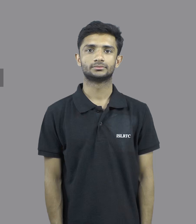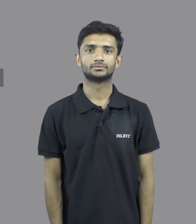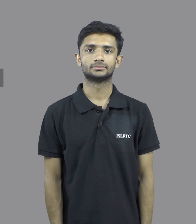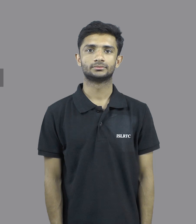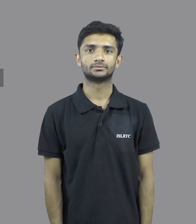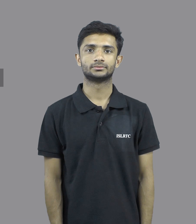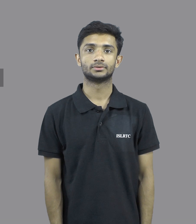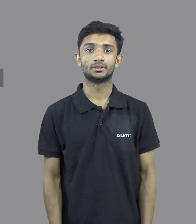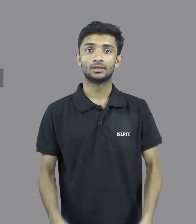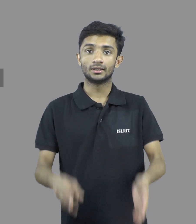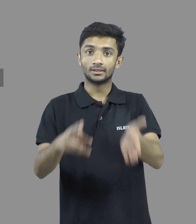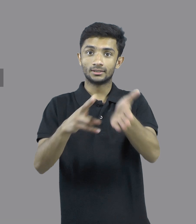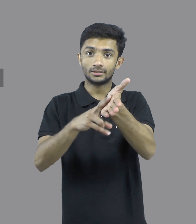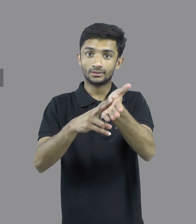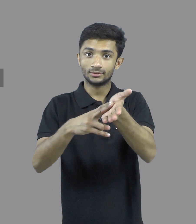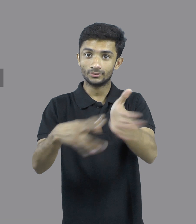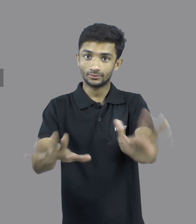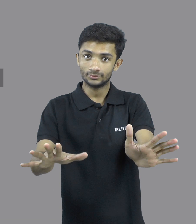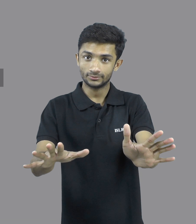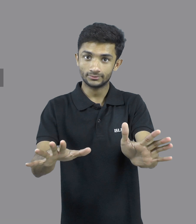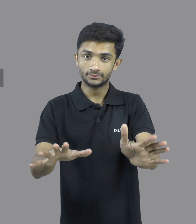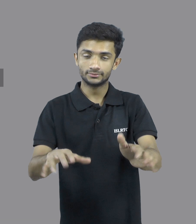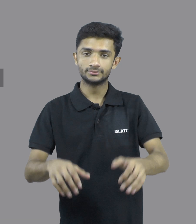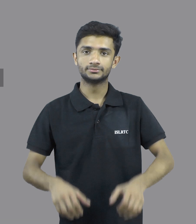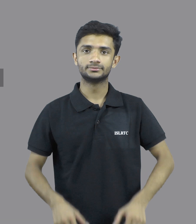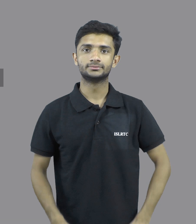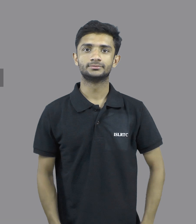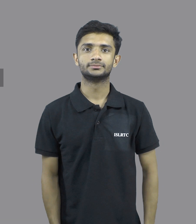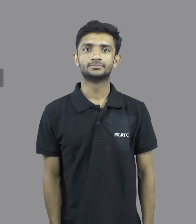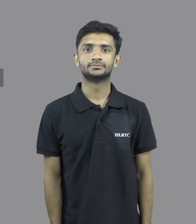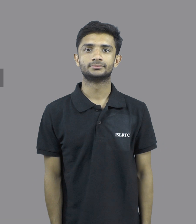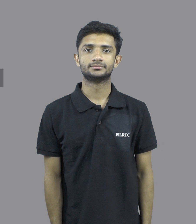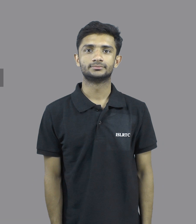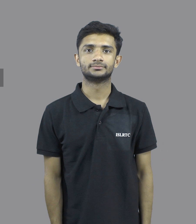Natural